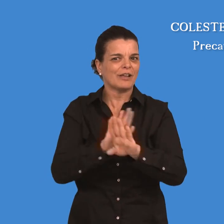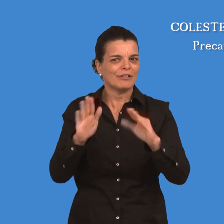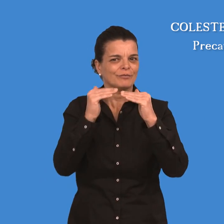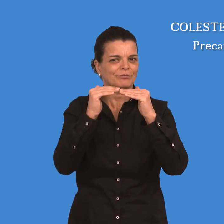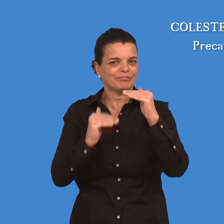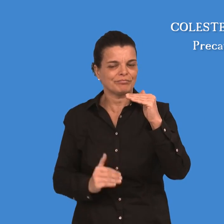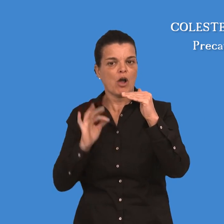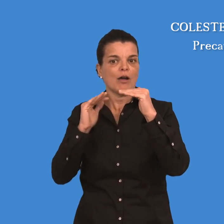inferior